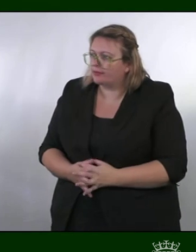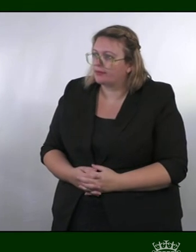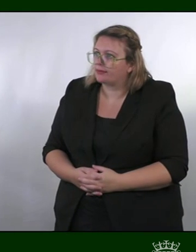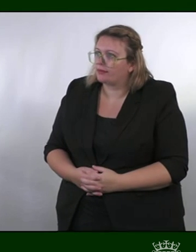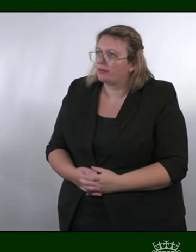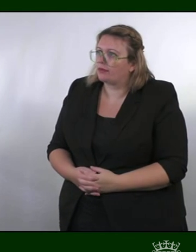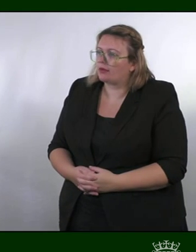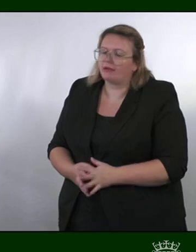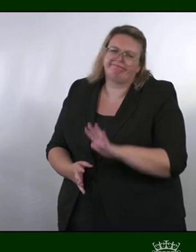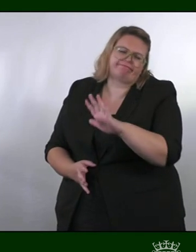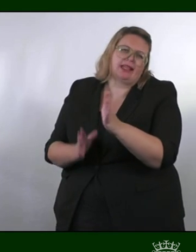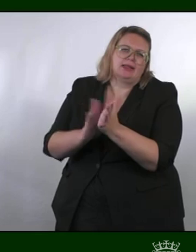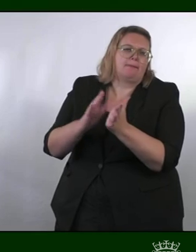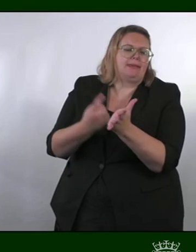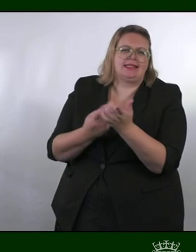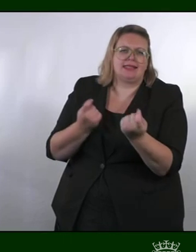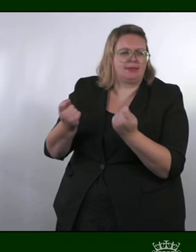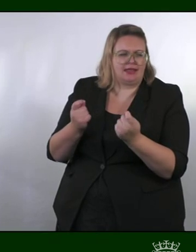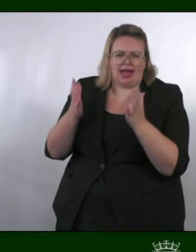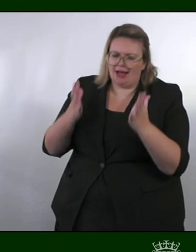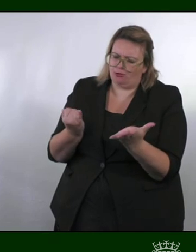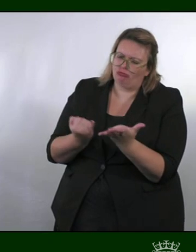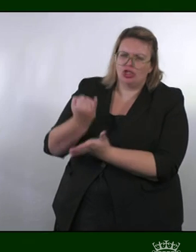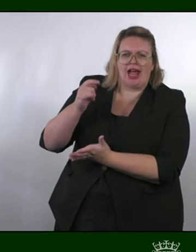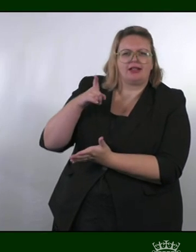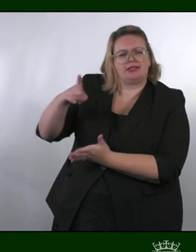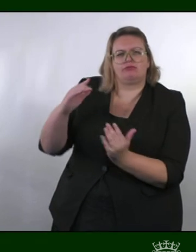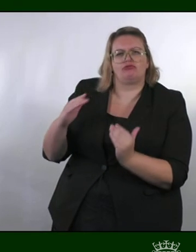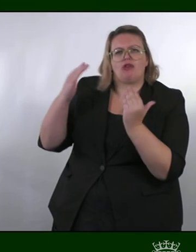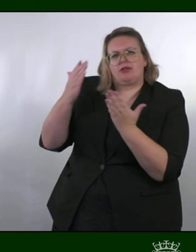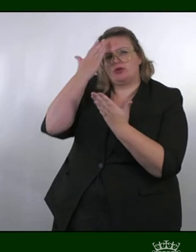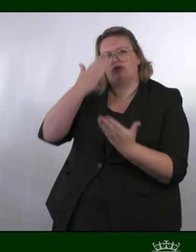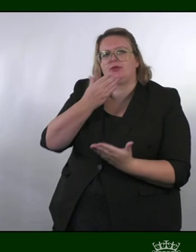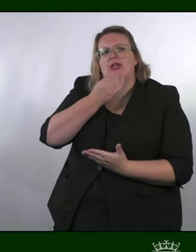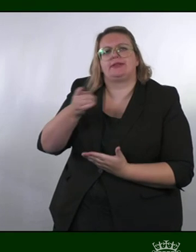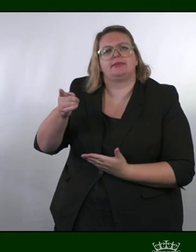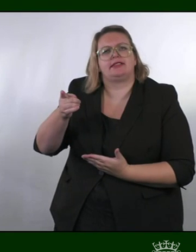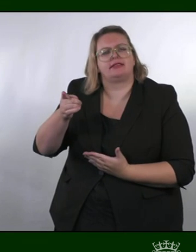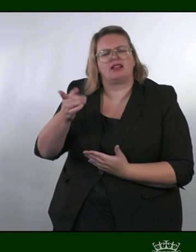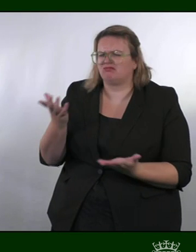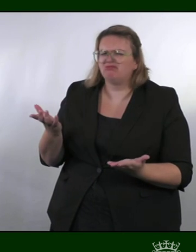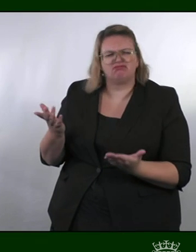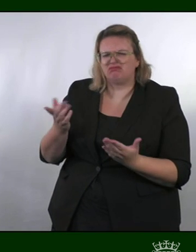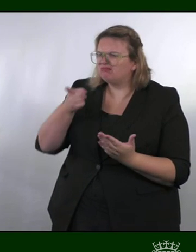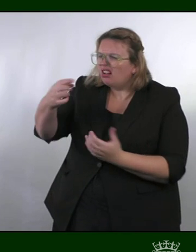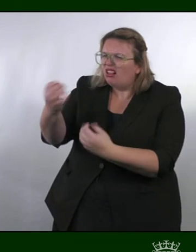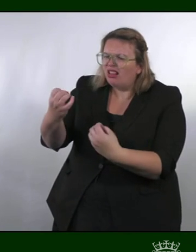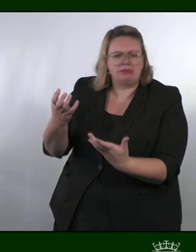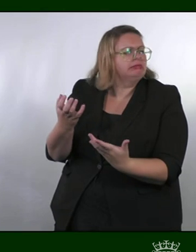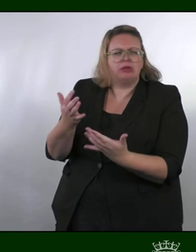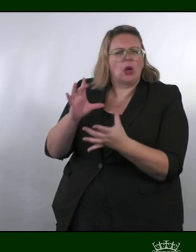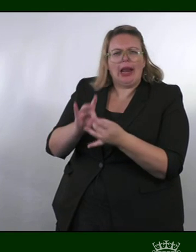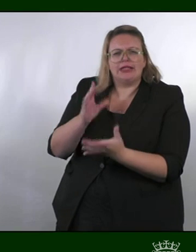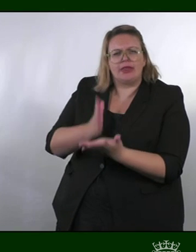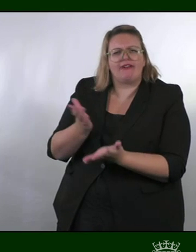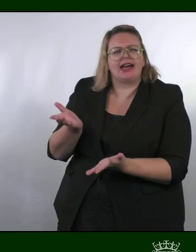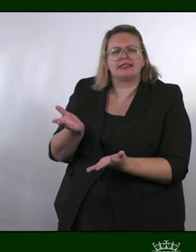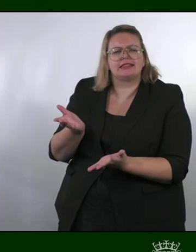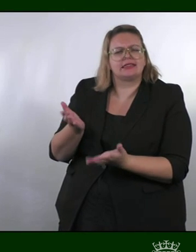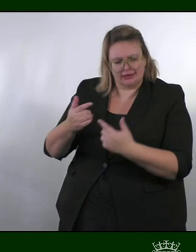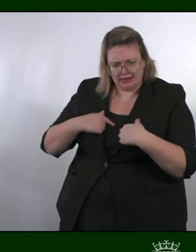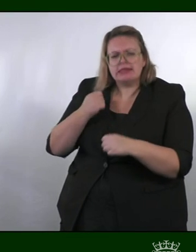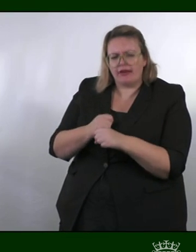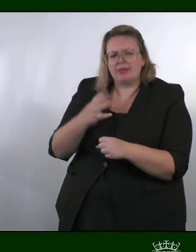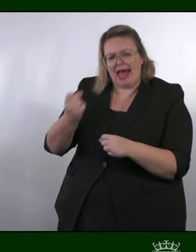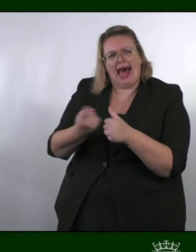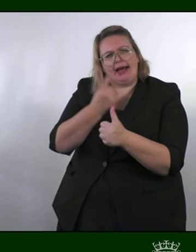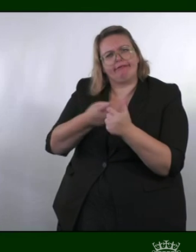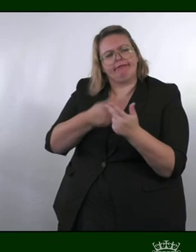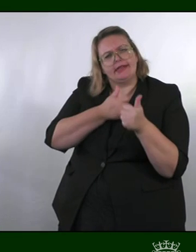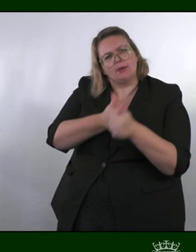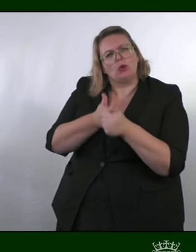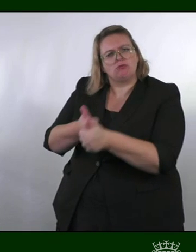I really must reject what the right hon. Gentleman has just said, because it bears no relation to the facts or the reality of what the Government are doing to support people throughout the country.